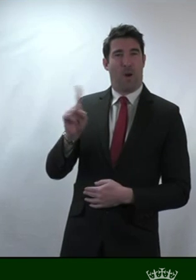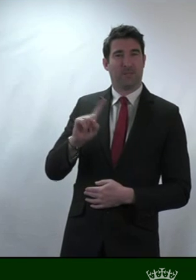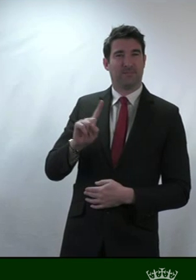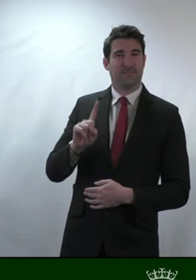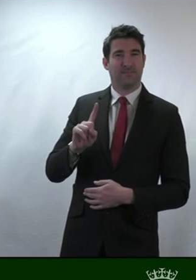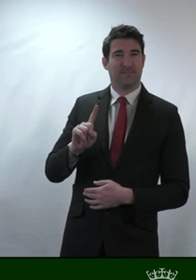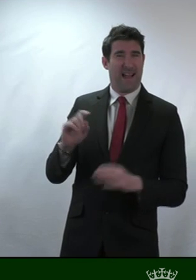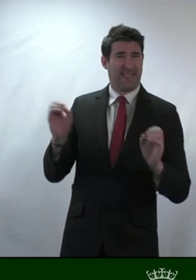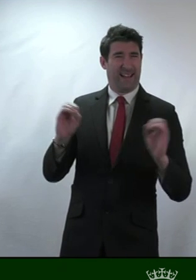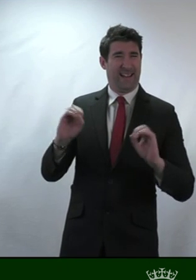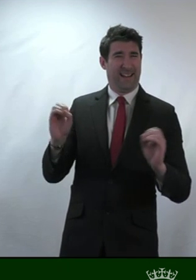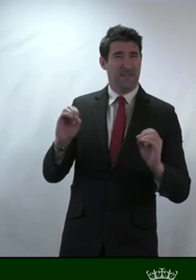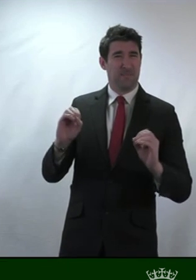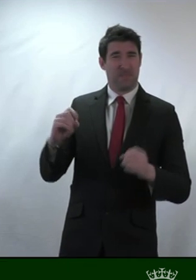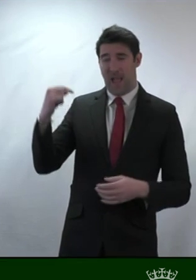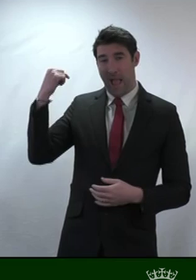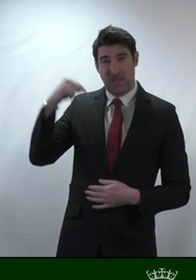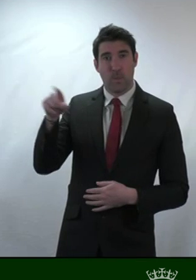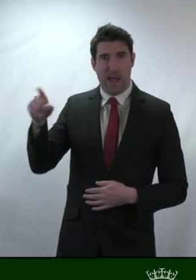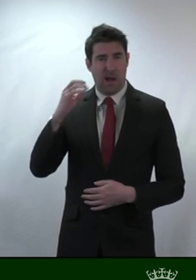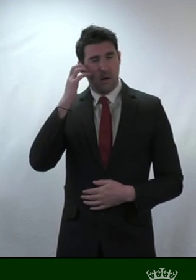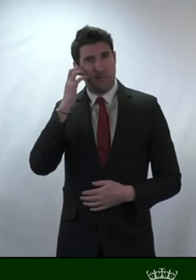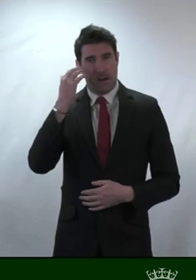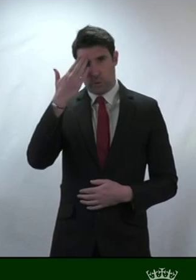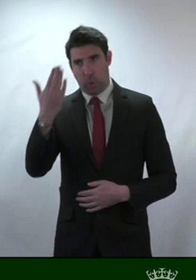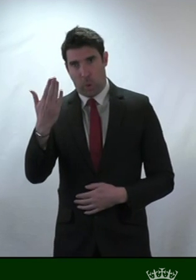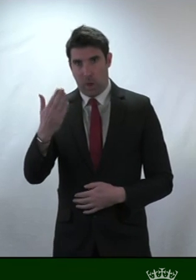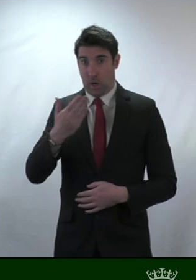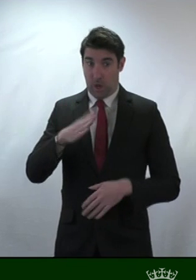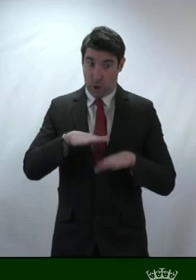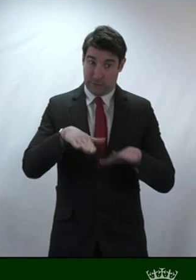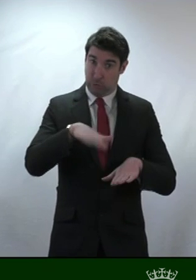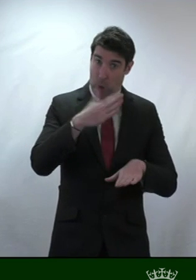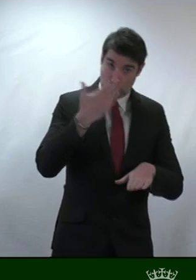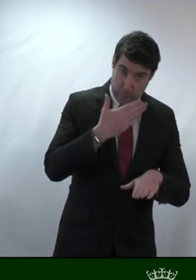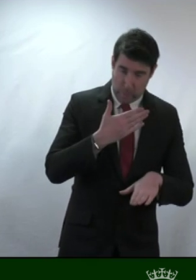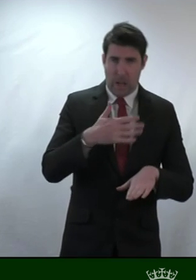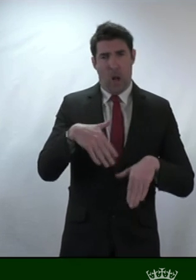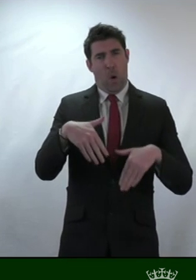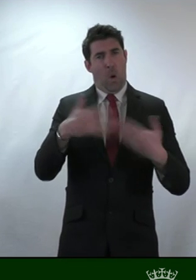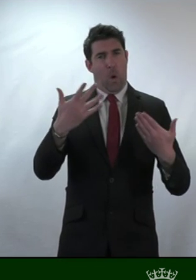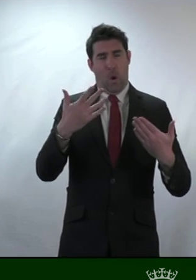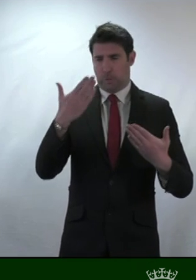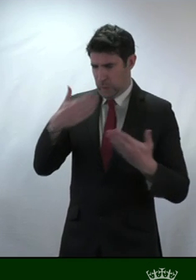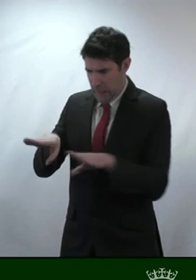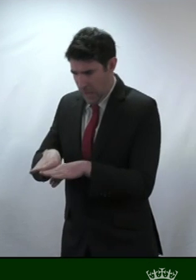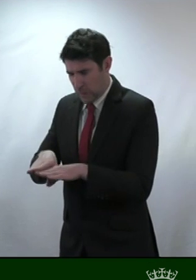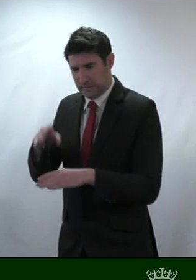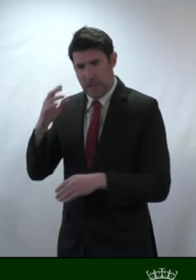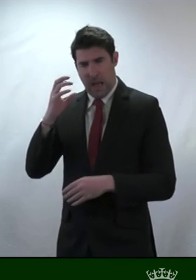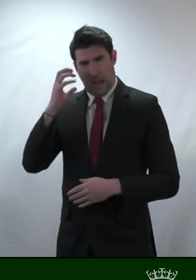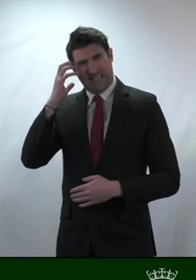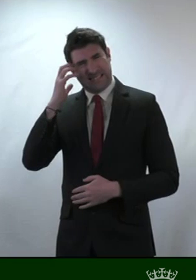This week, he could not make up his mind whether it was right for kids to be in school or not, and havering completely.